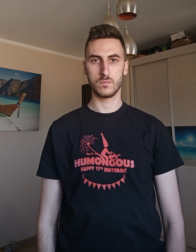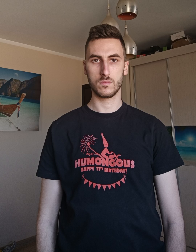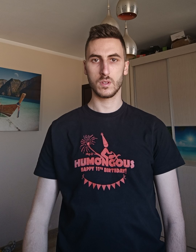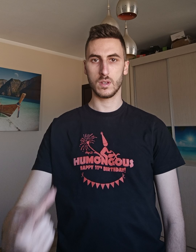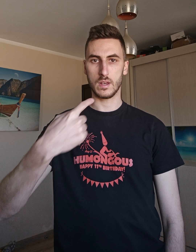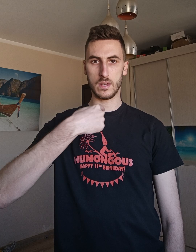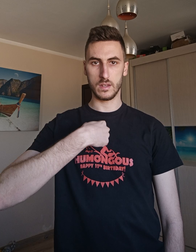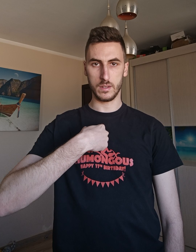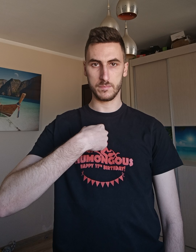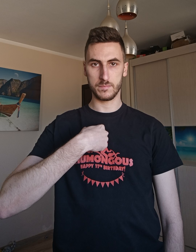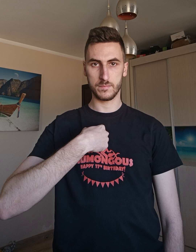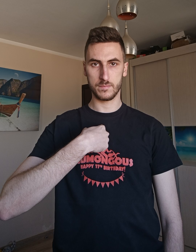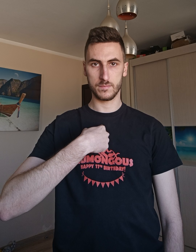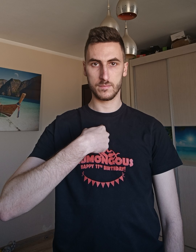אני